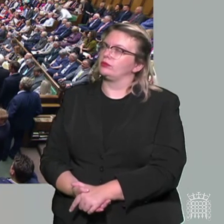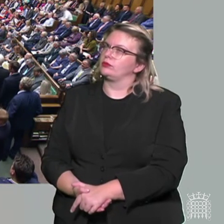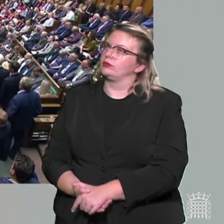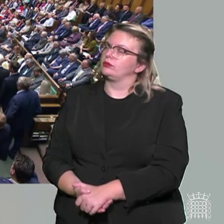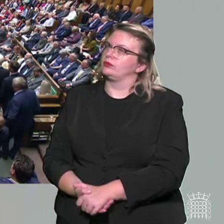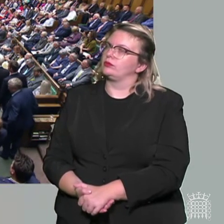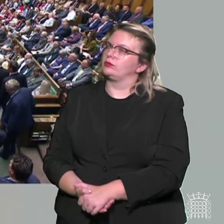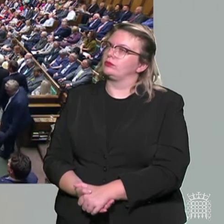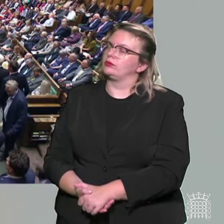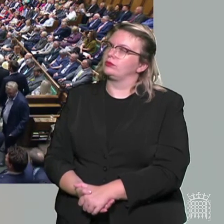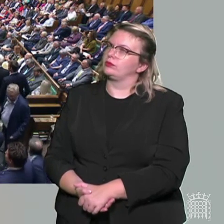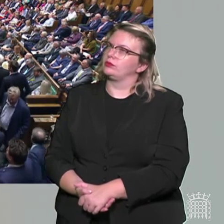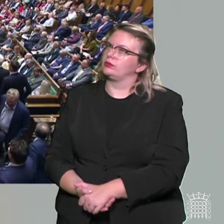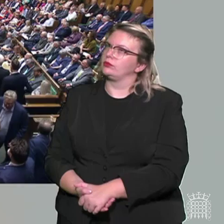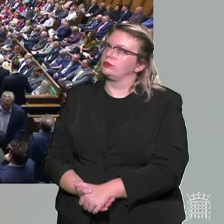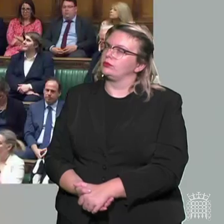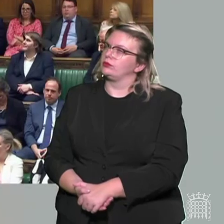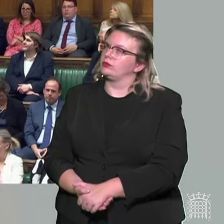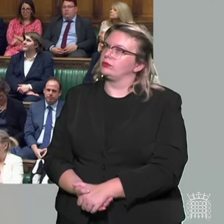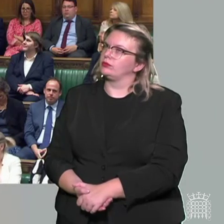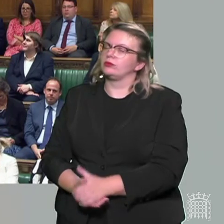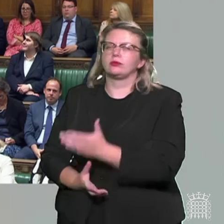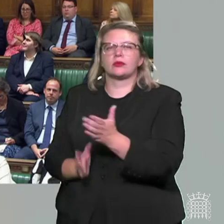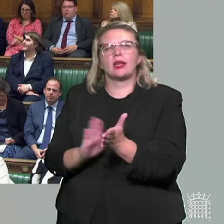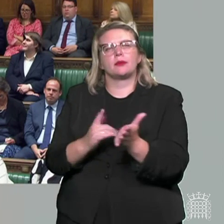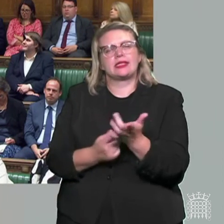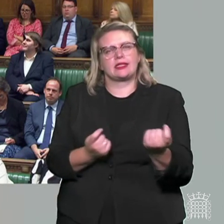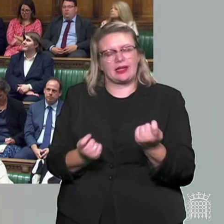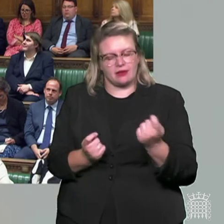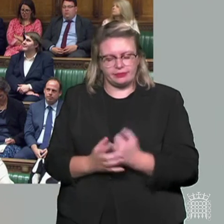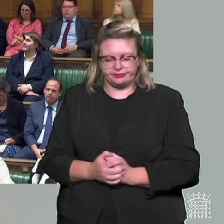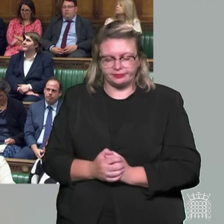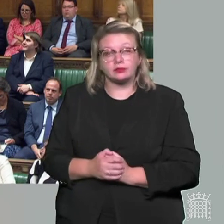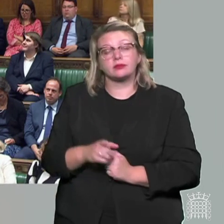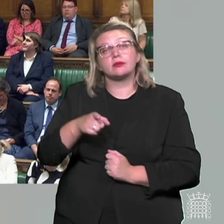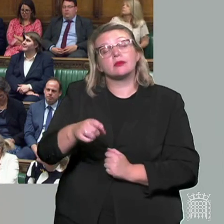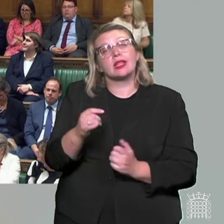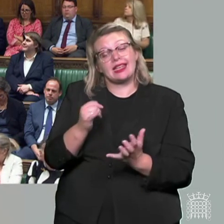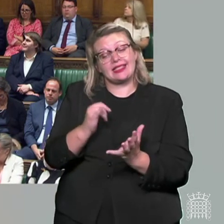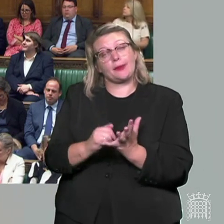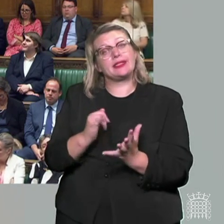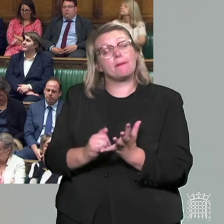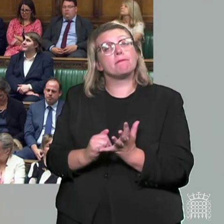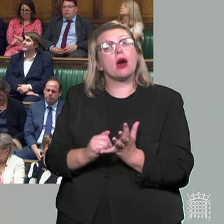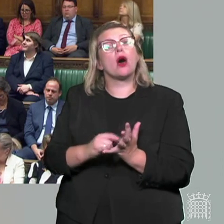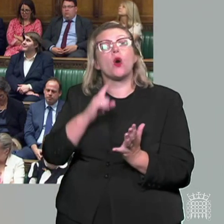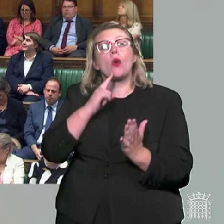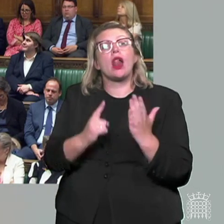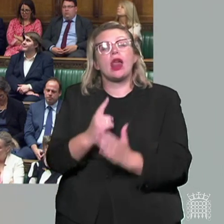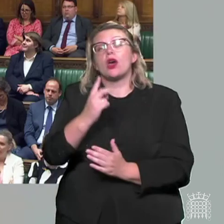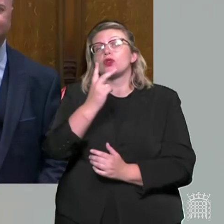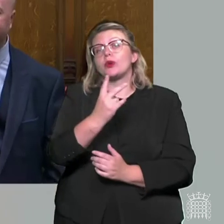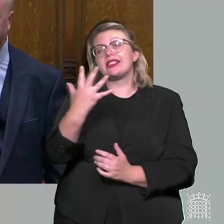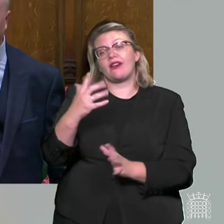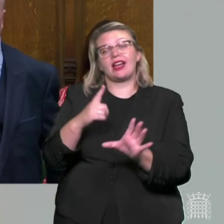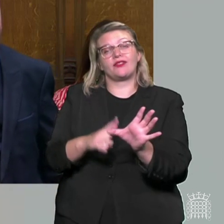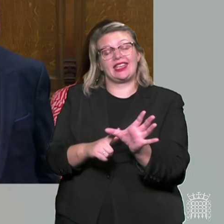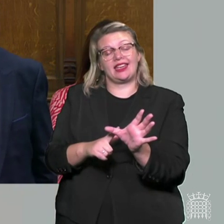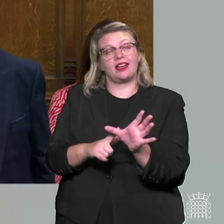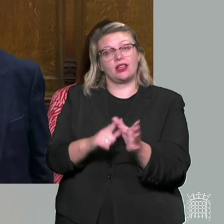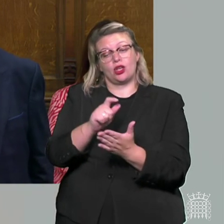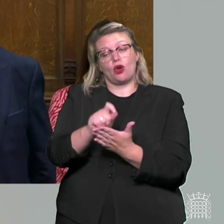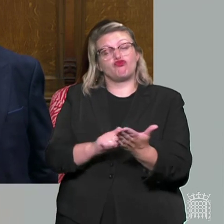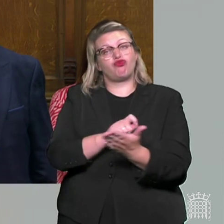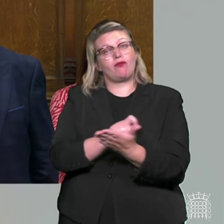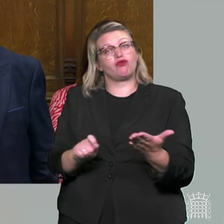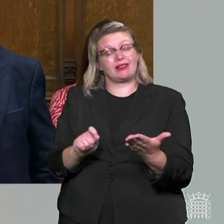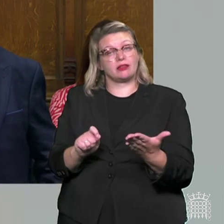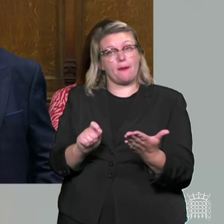In September, it will be the 25th anniversary of the referendum on devolution in Scotland and Wales.